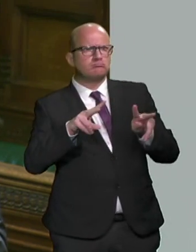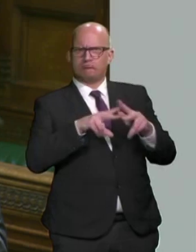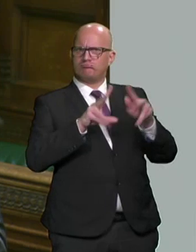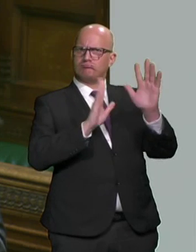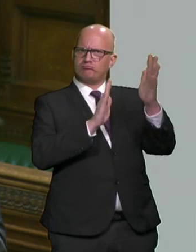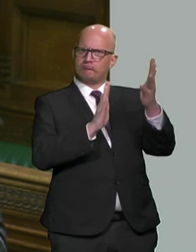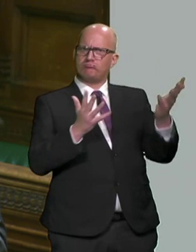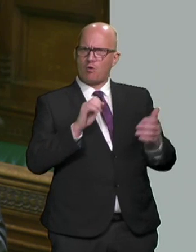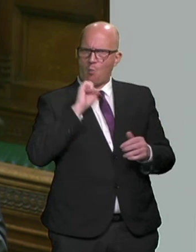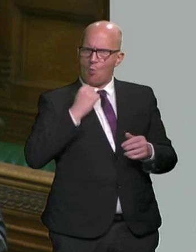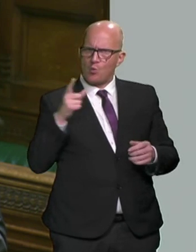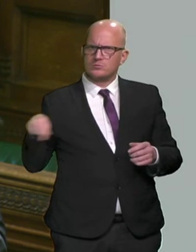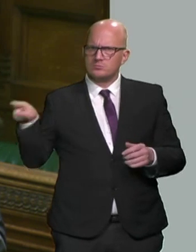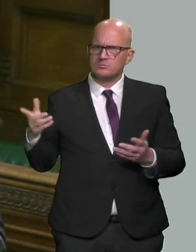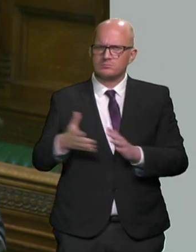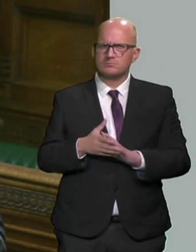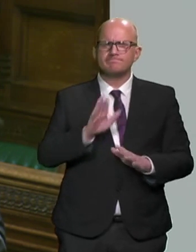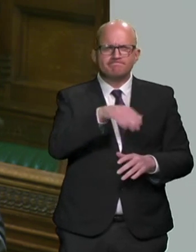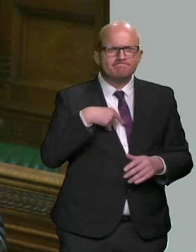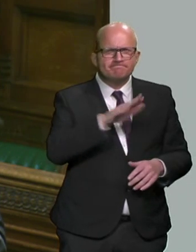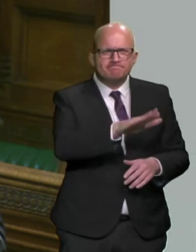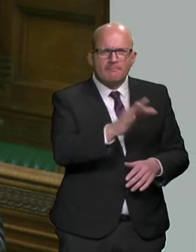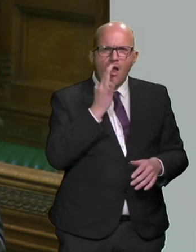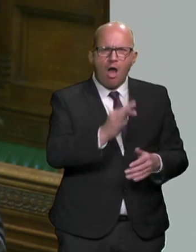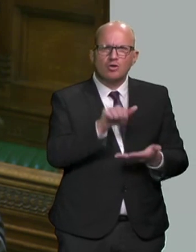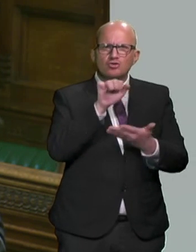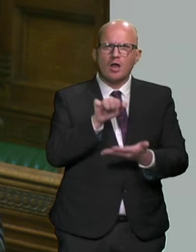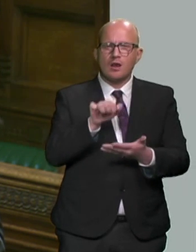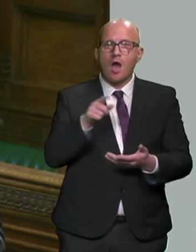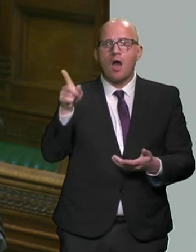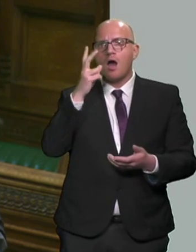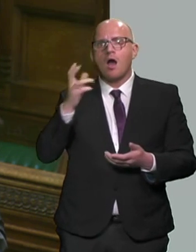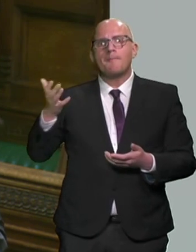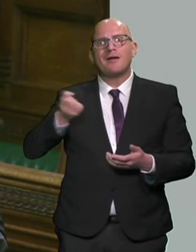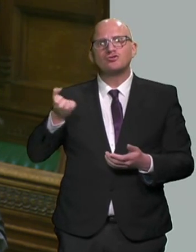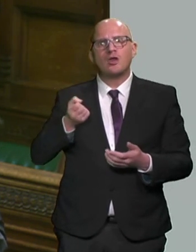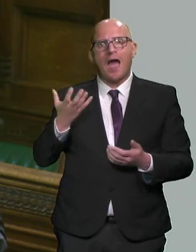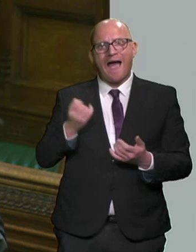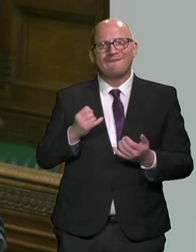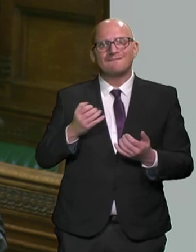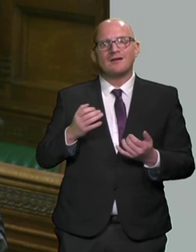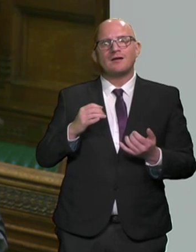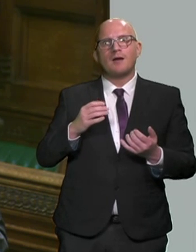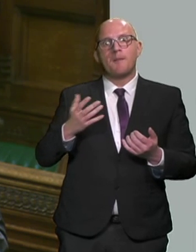May I ask the Chancellor to remember that pensioners do not just have the state pension?